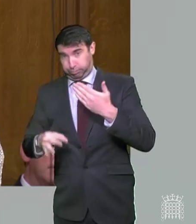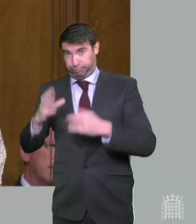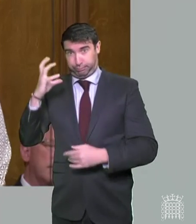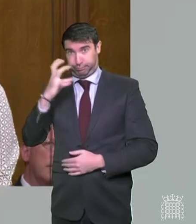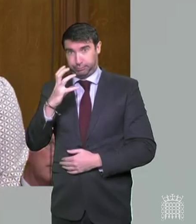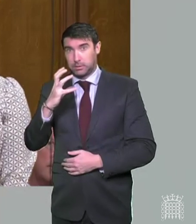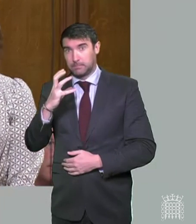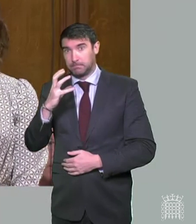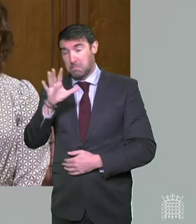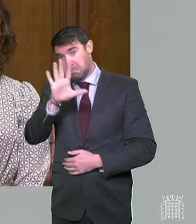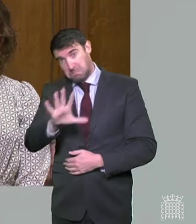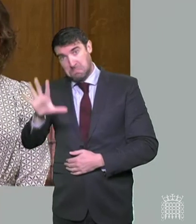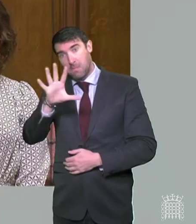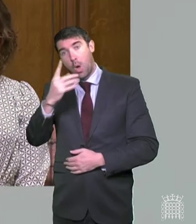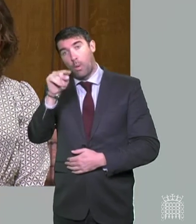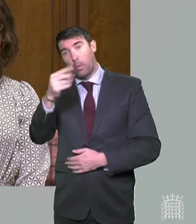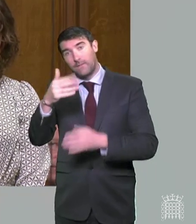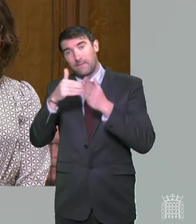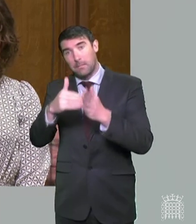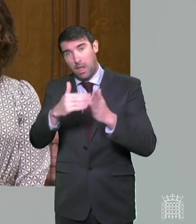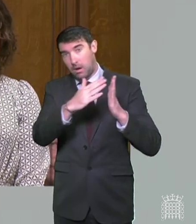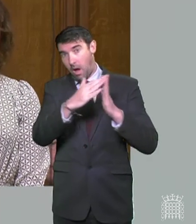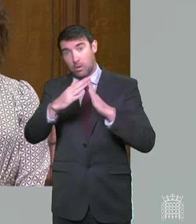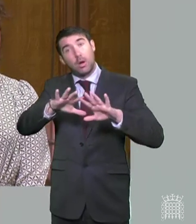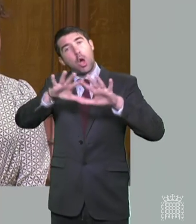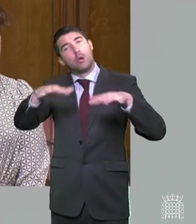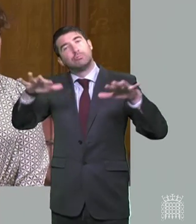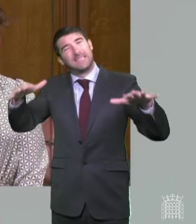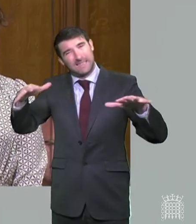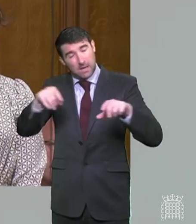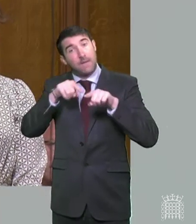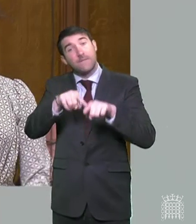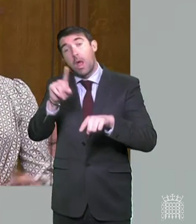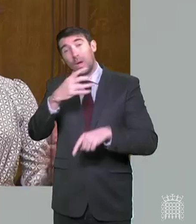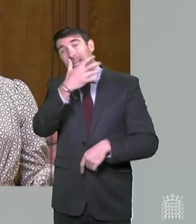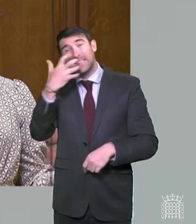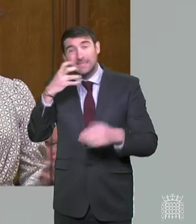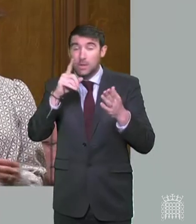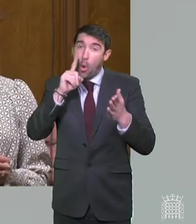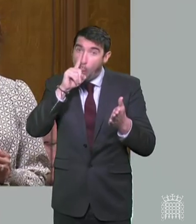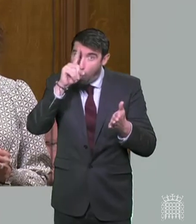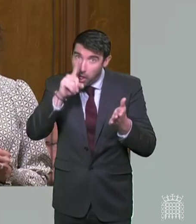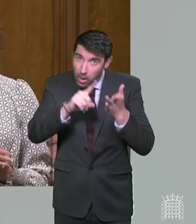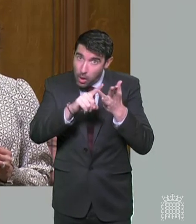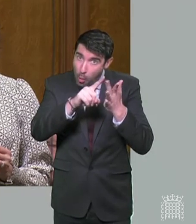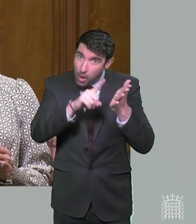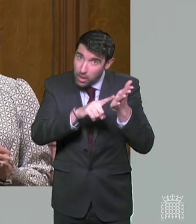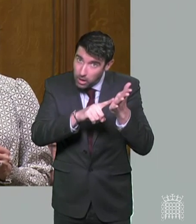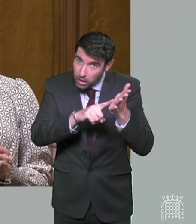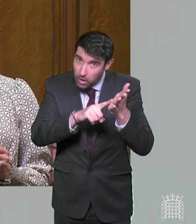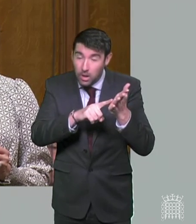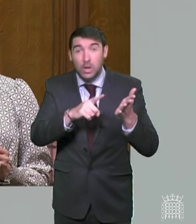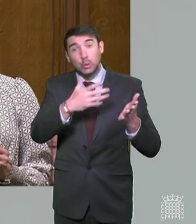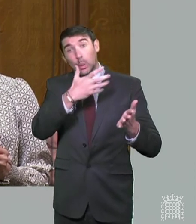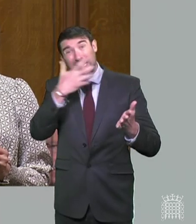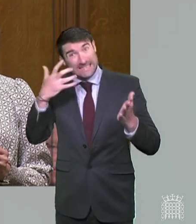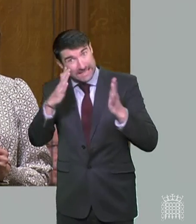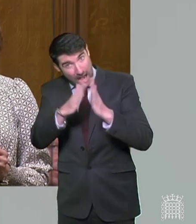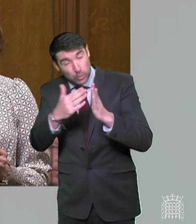Around 1.5 million households across the countryside rely on heating oil in order to keep their homes warm and cook their meals.